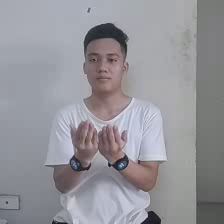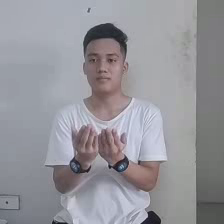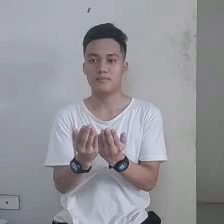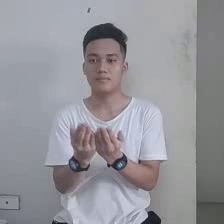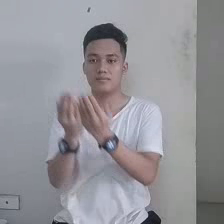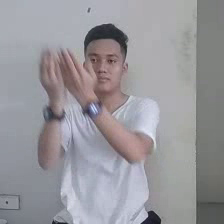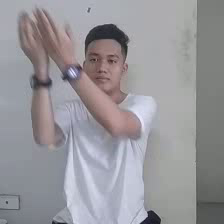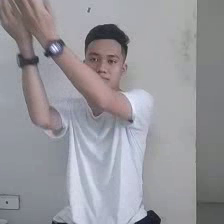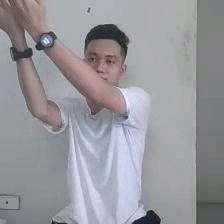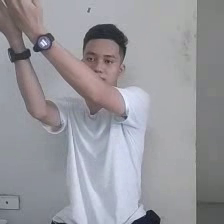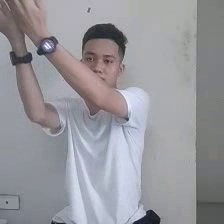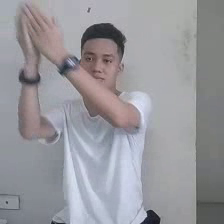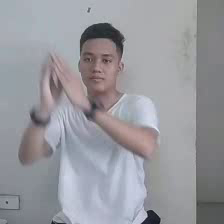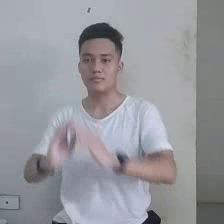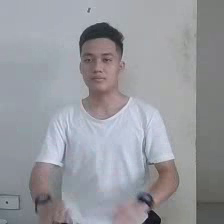Biếu tặng